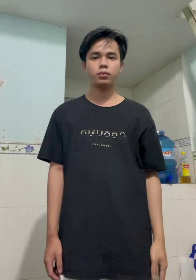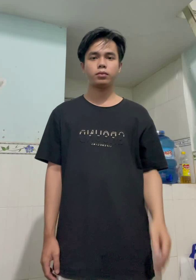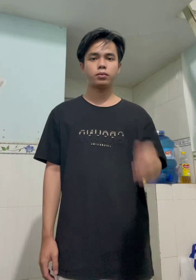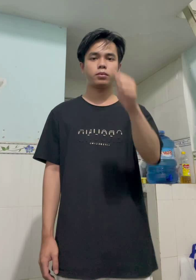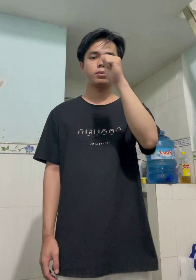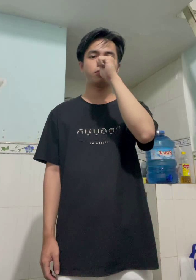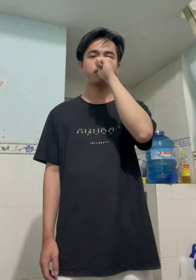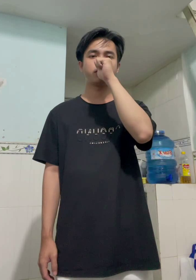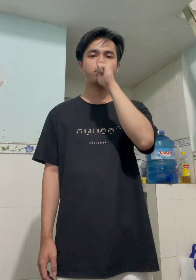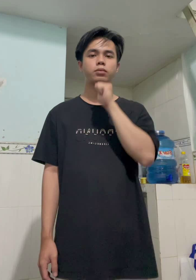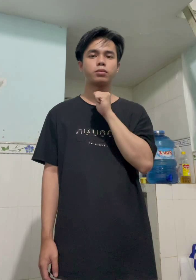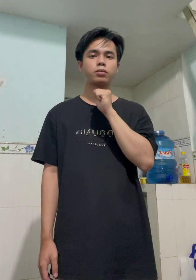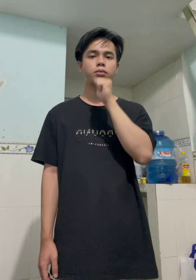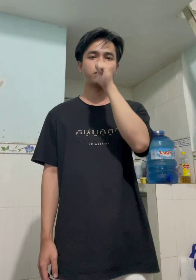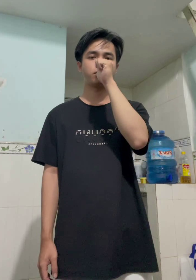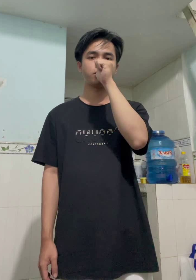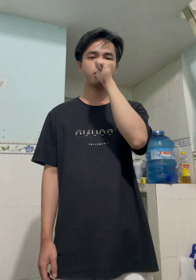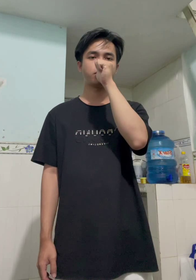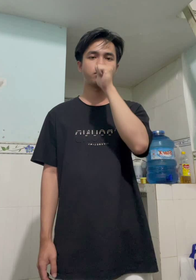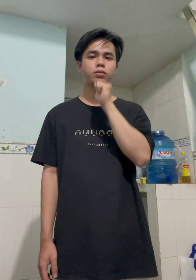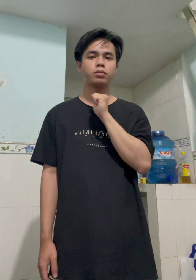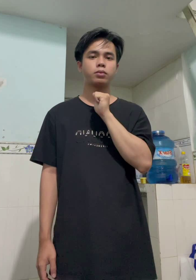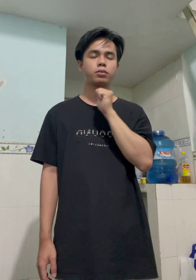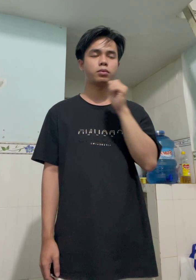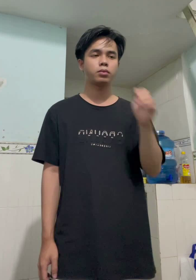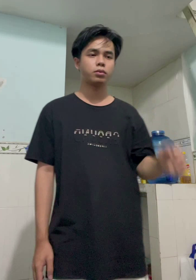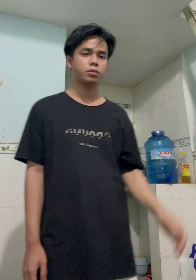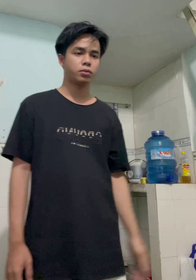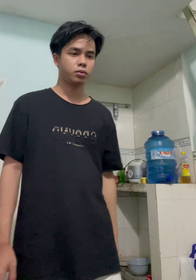dong y